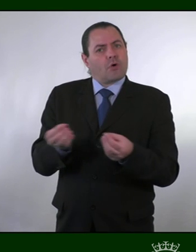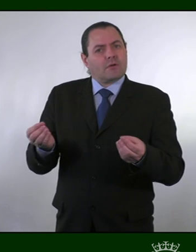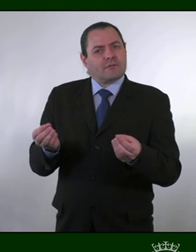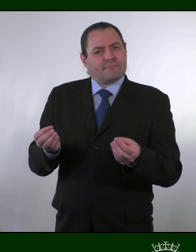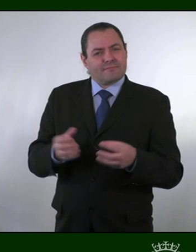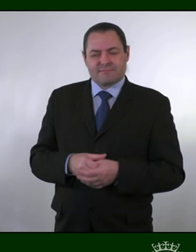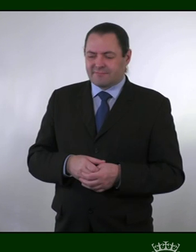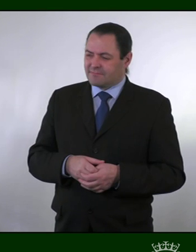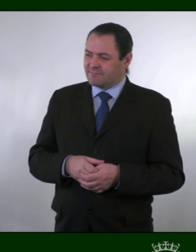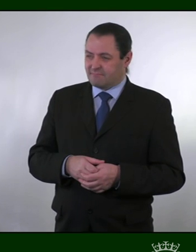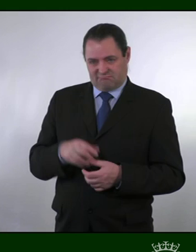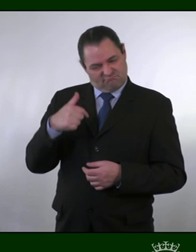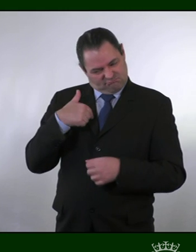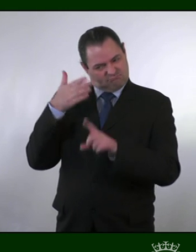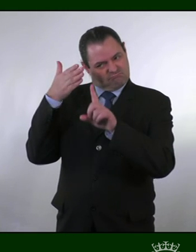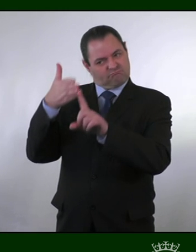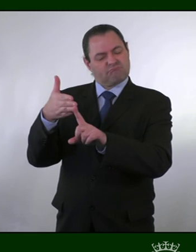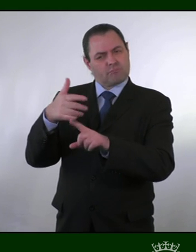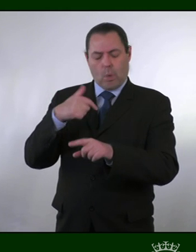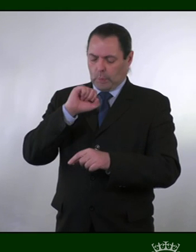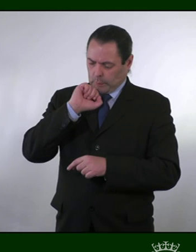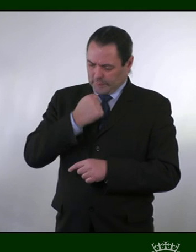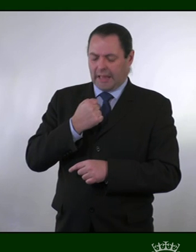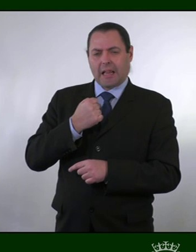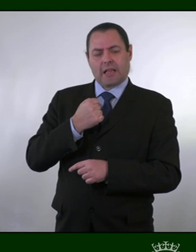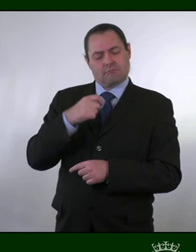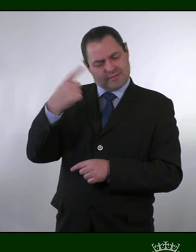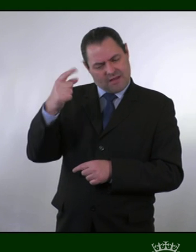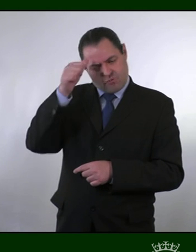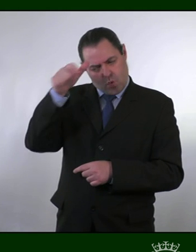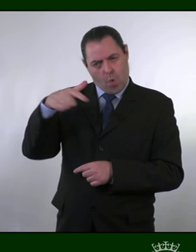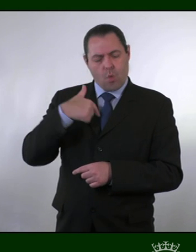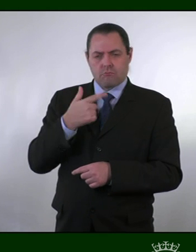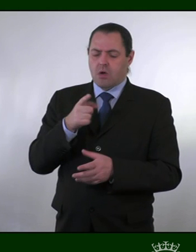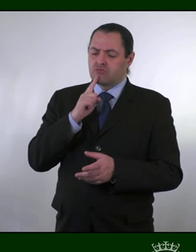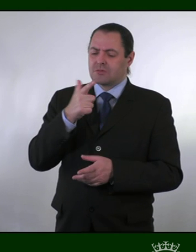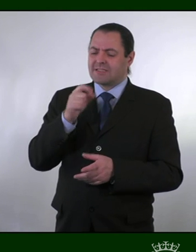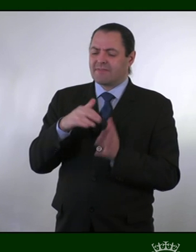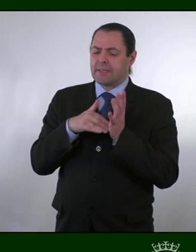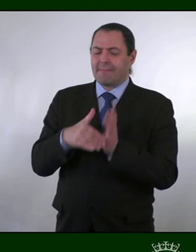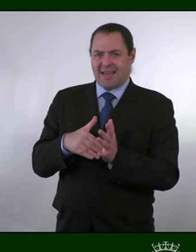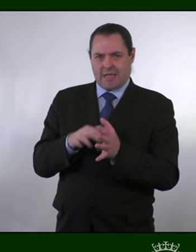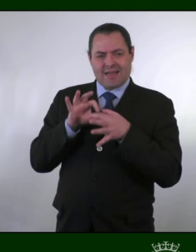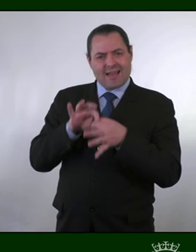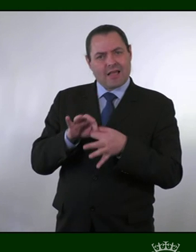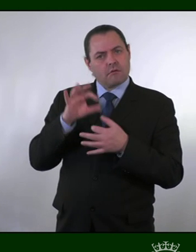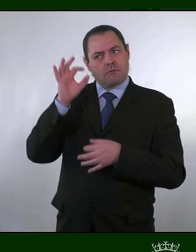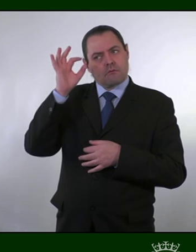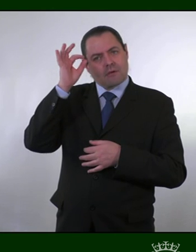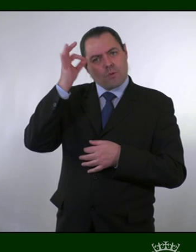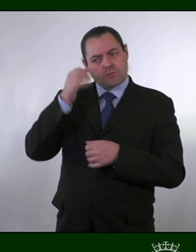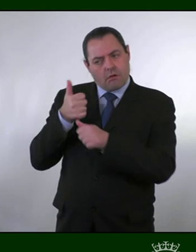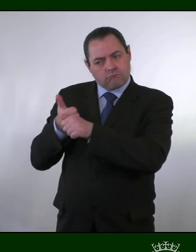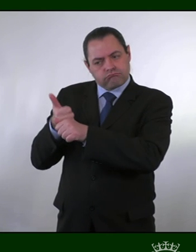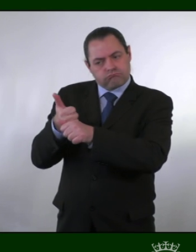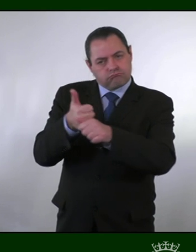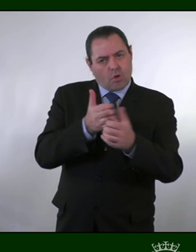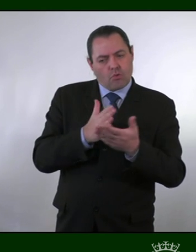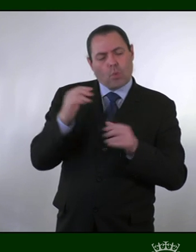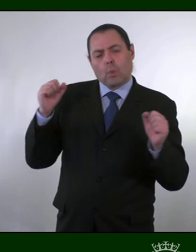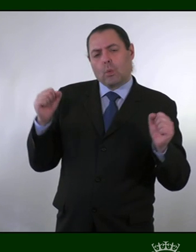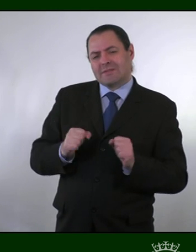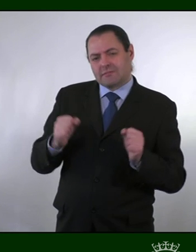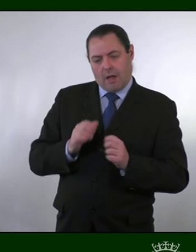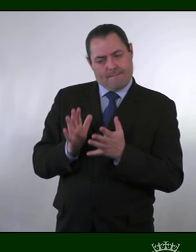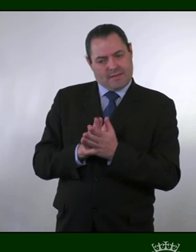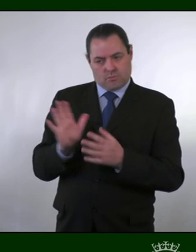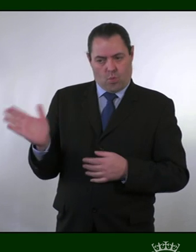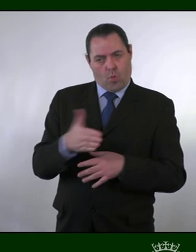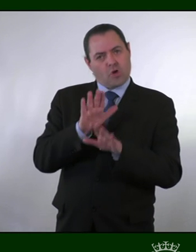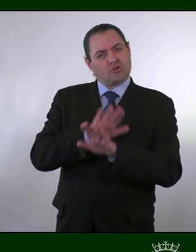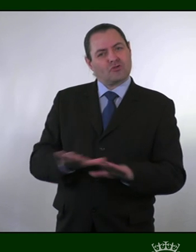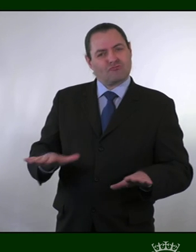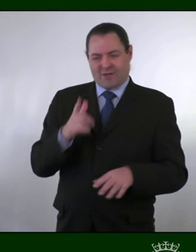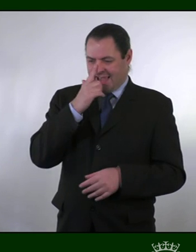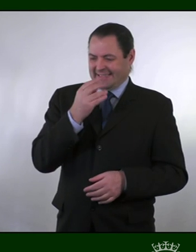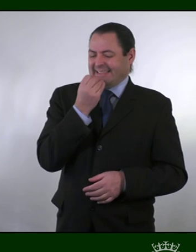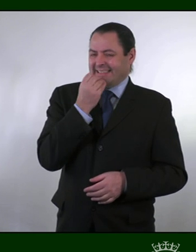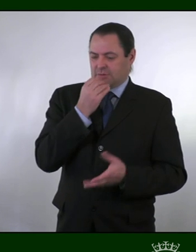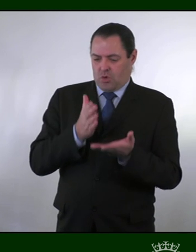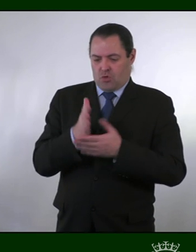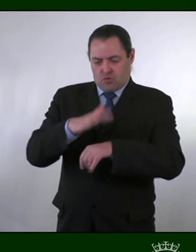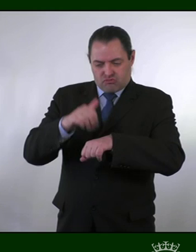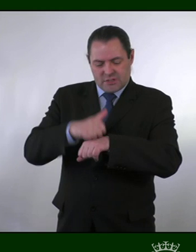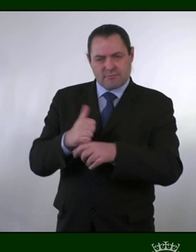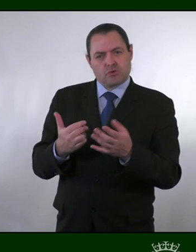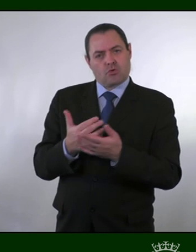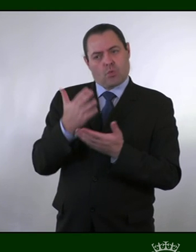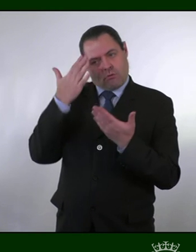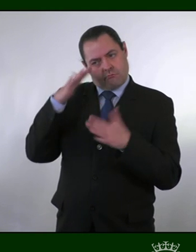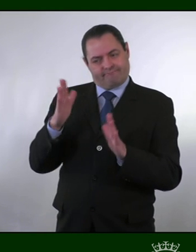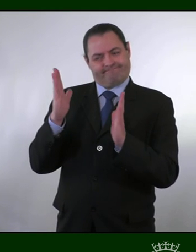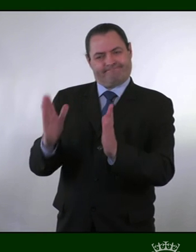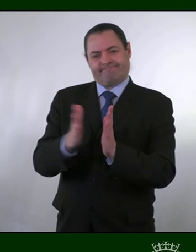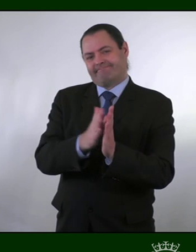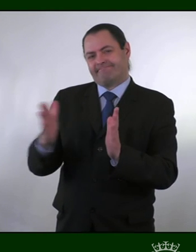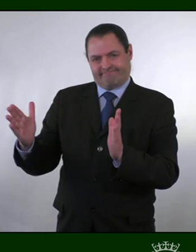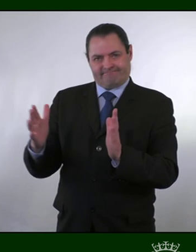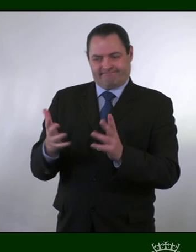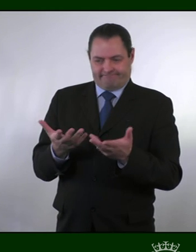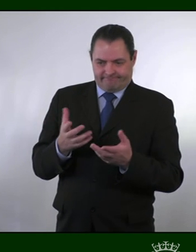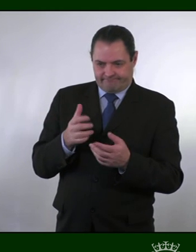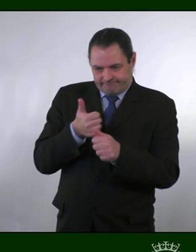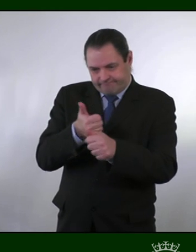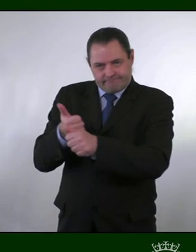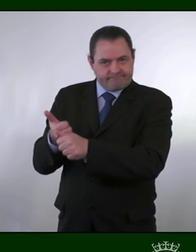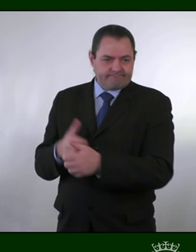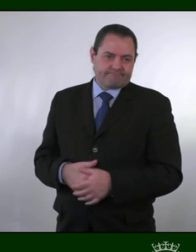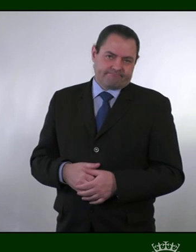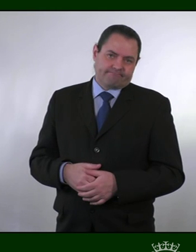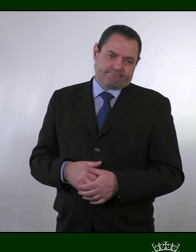That is what we are going to do. As he knows, we are putting up £170 million to support local councils throughout the winter, so that no child goes hungry this Christmas or over the winter season through any inattention of this Government.